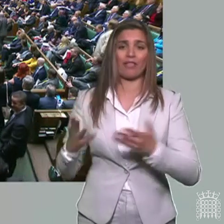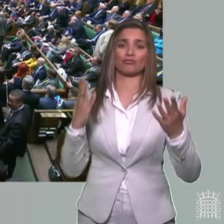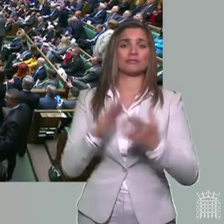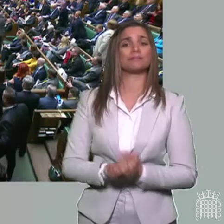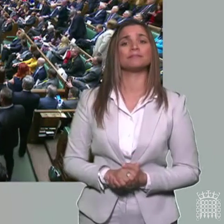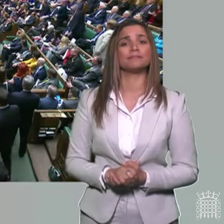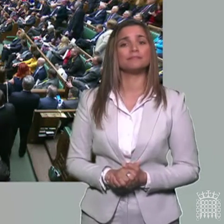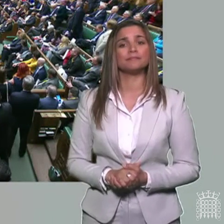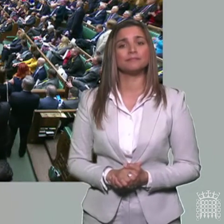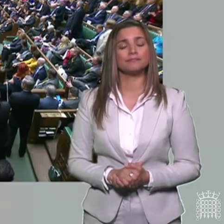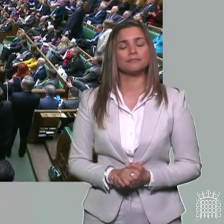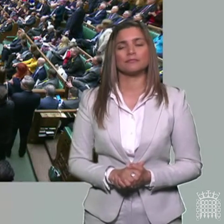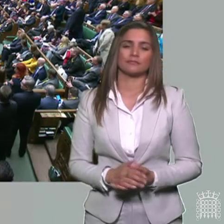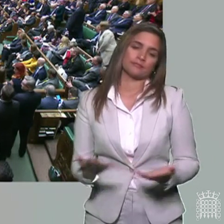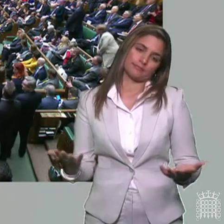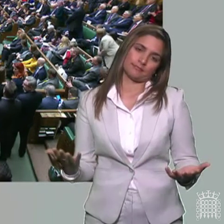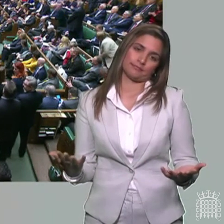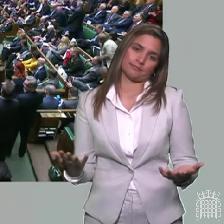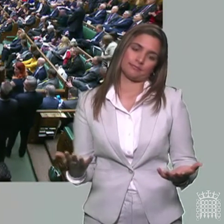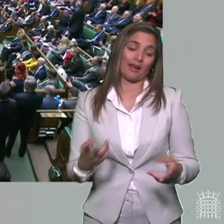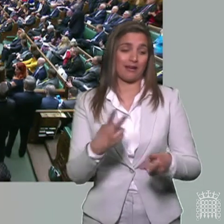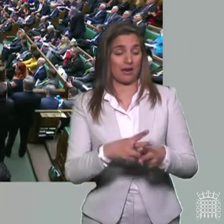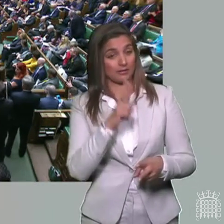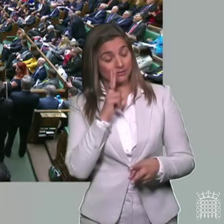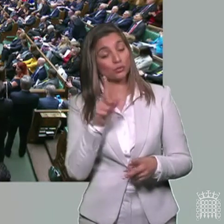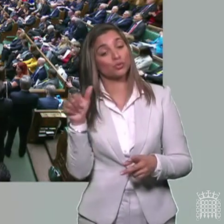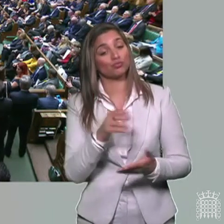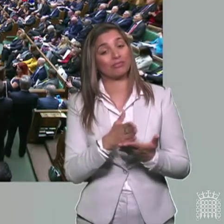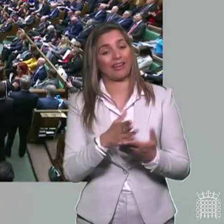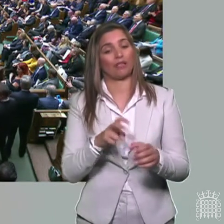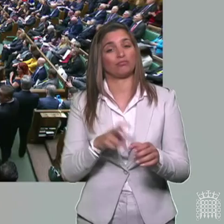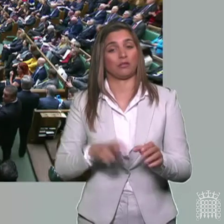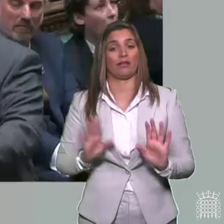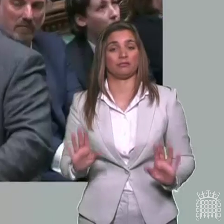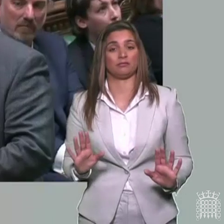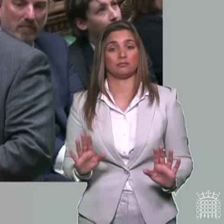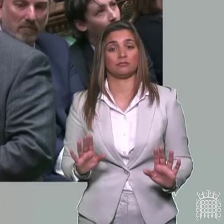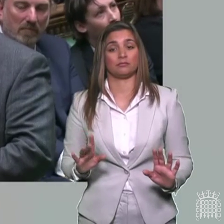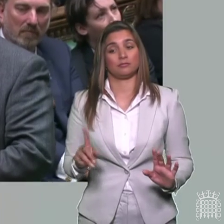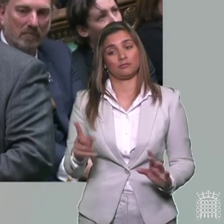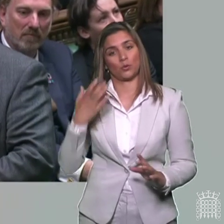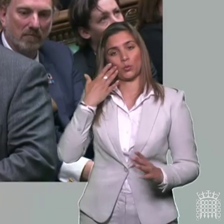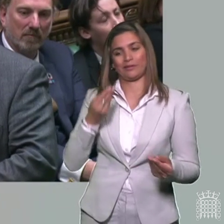If the Prime Minister wants to get on, he should be offering his resignation to the Queen before her birthday.